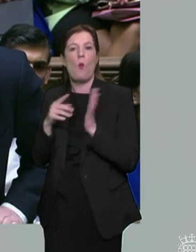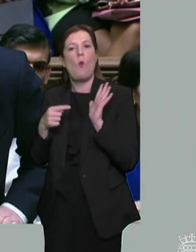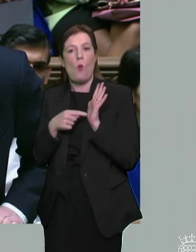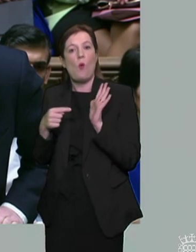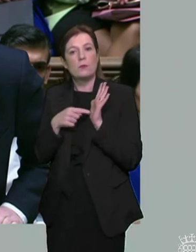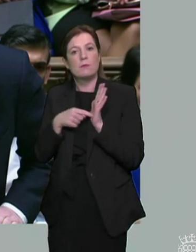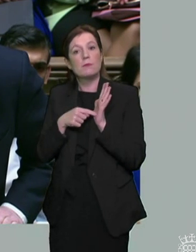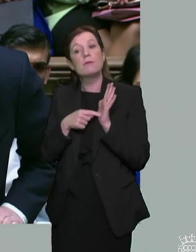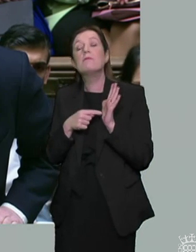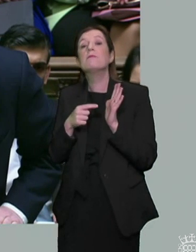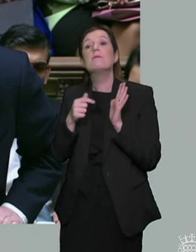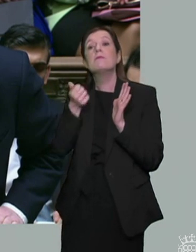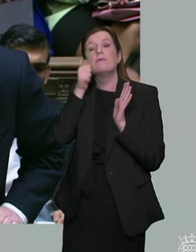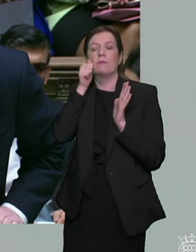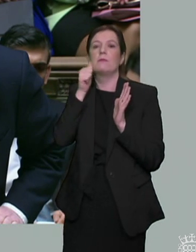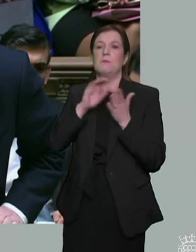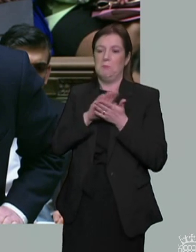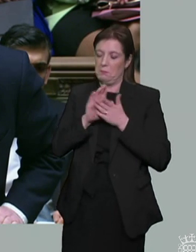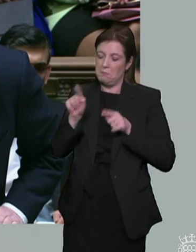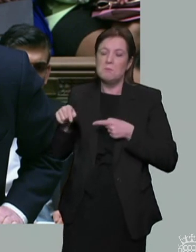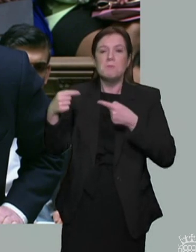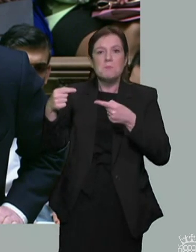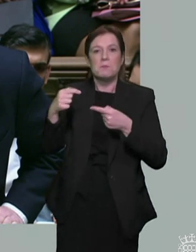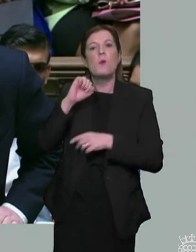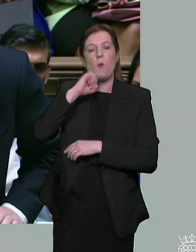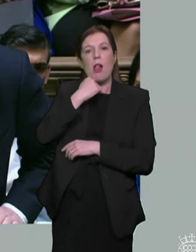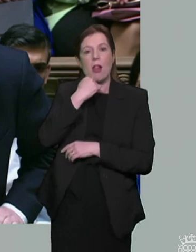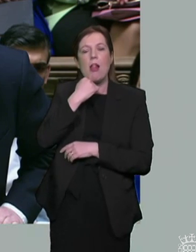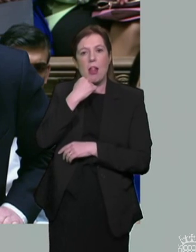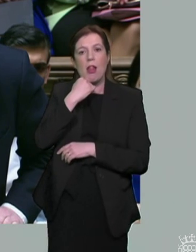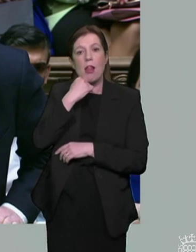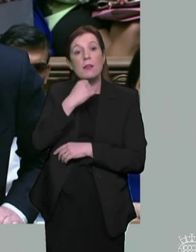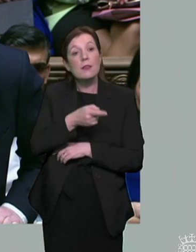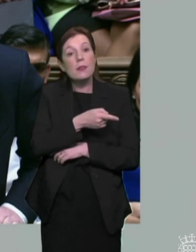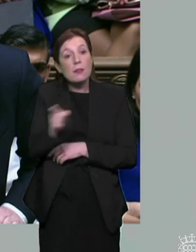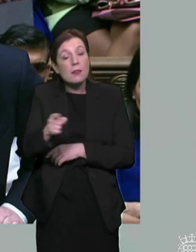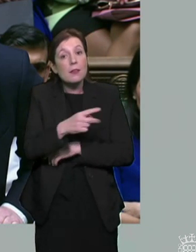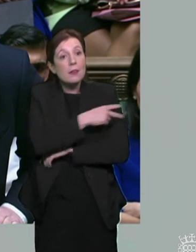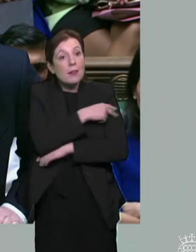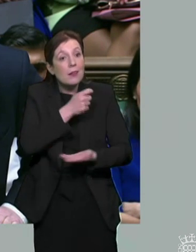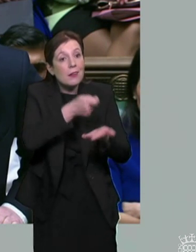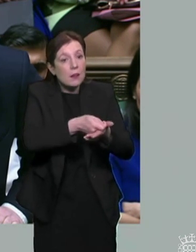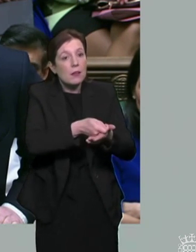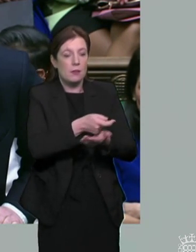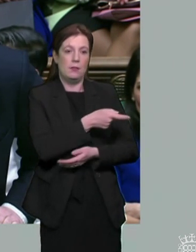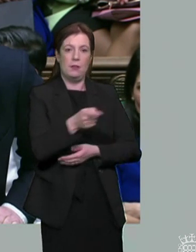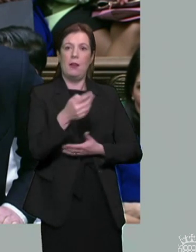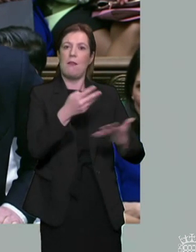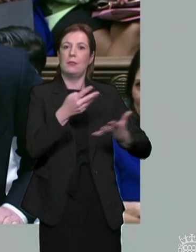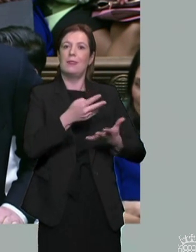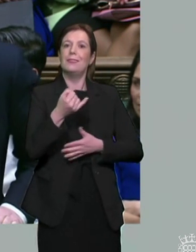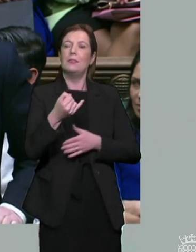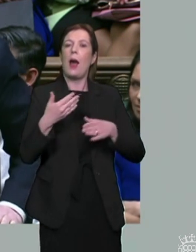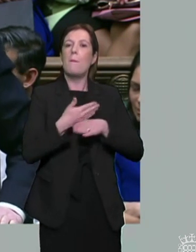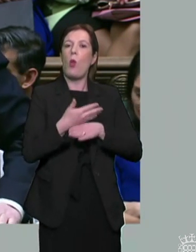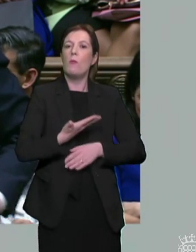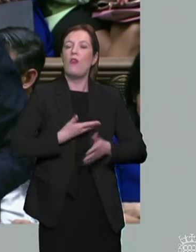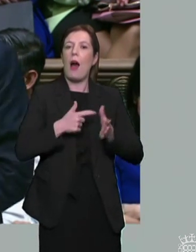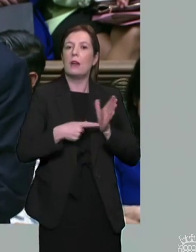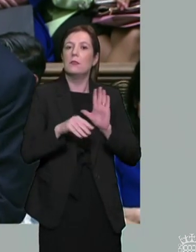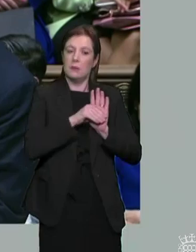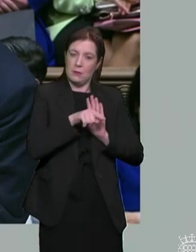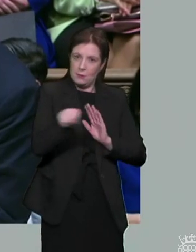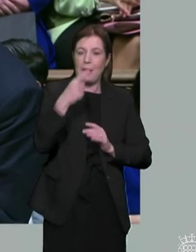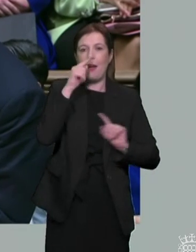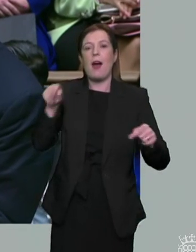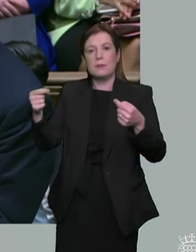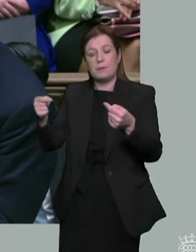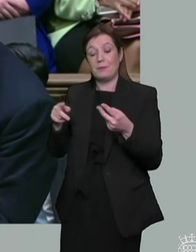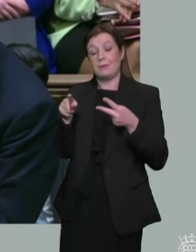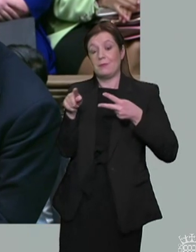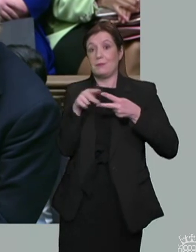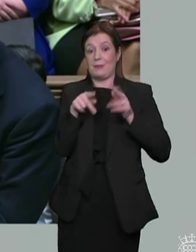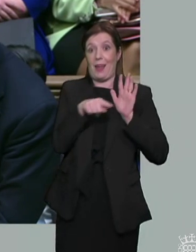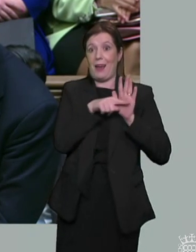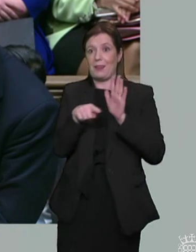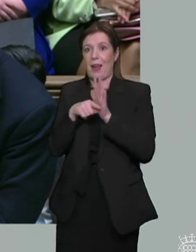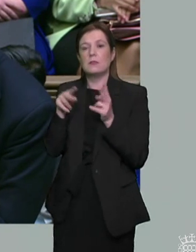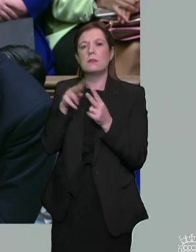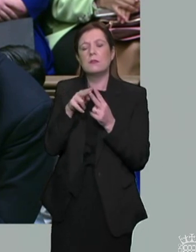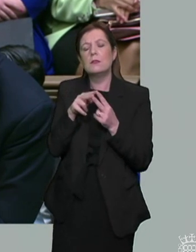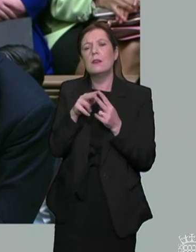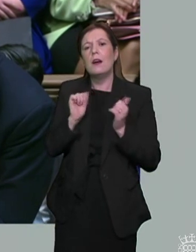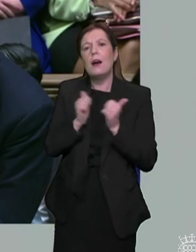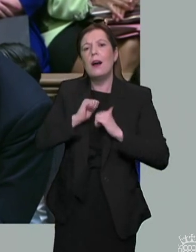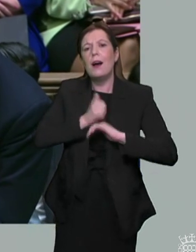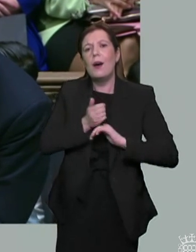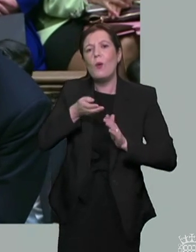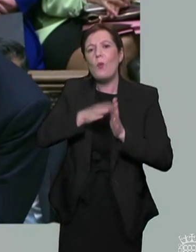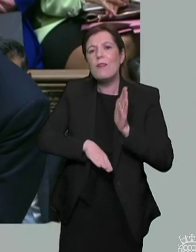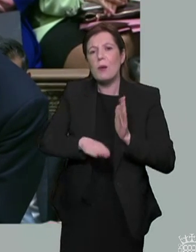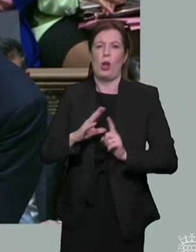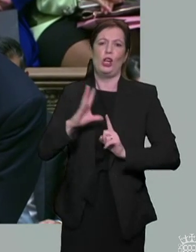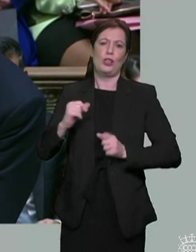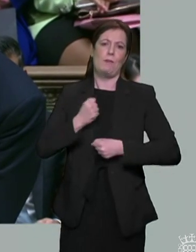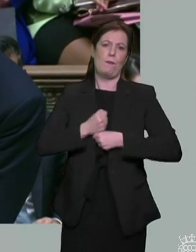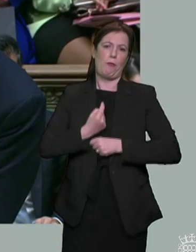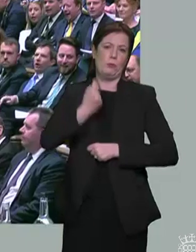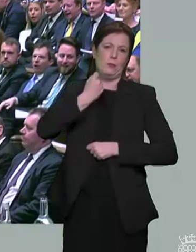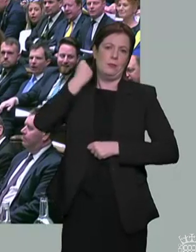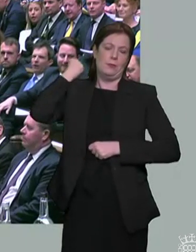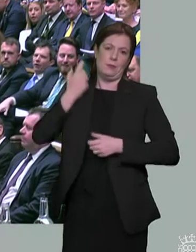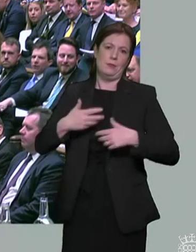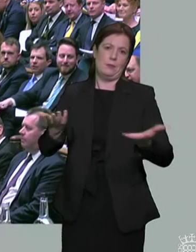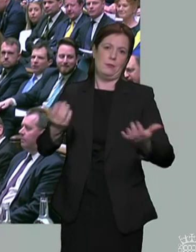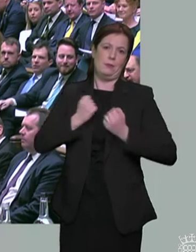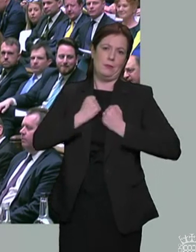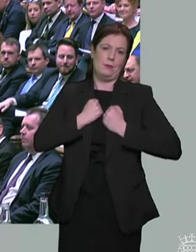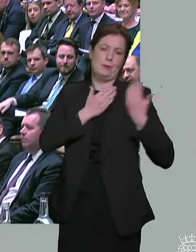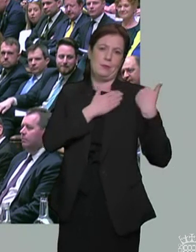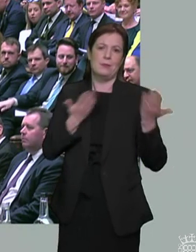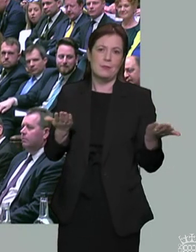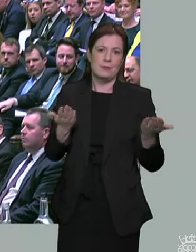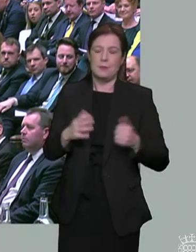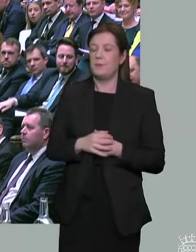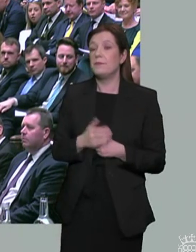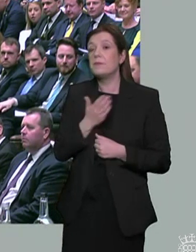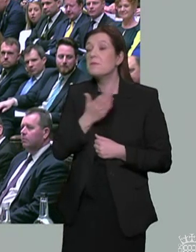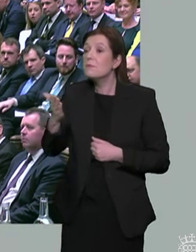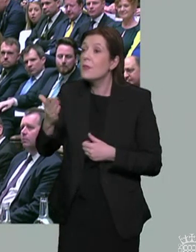taking action, and encouraging workers themselves to take action under the Employment Rights Act 1996—and both those Acts were passed by Conservative Governments.